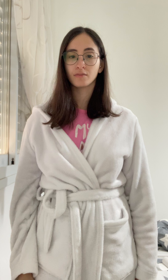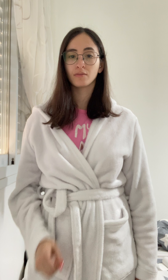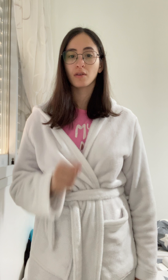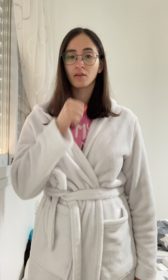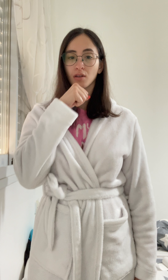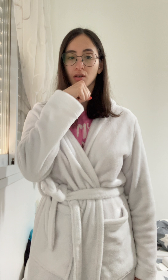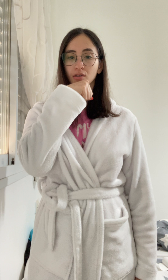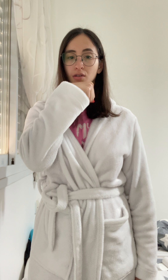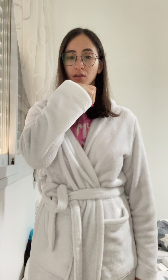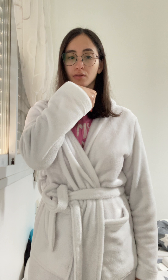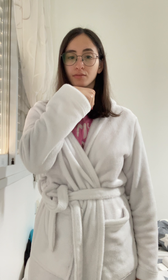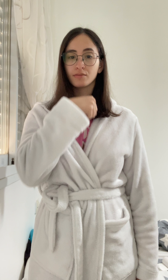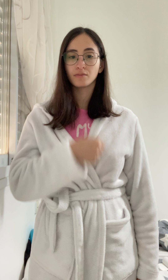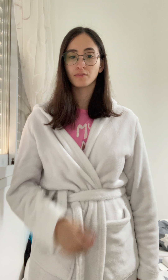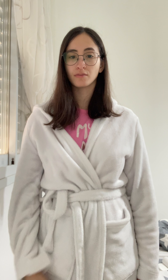ישן